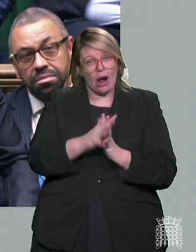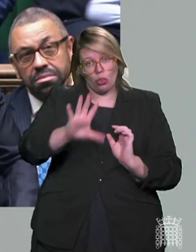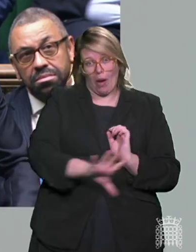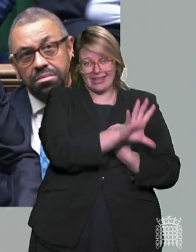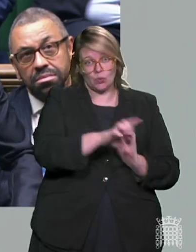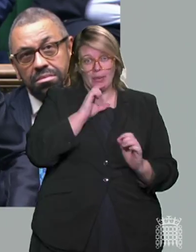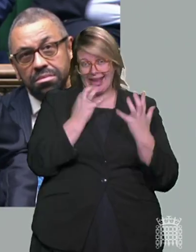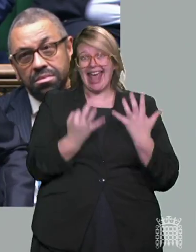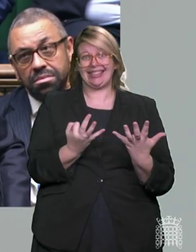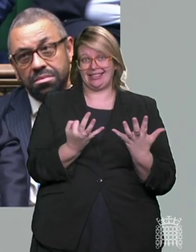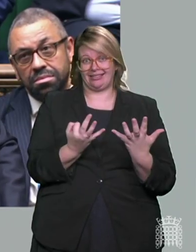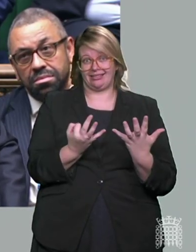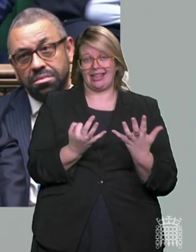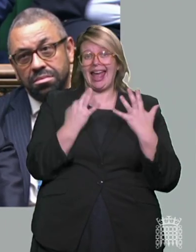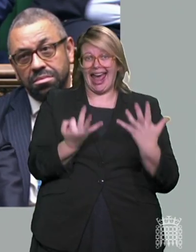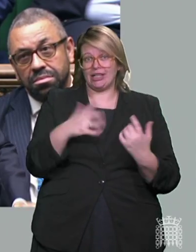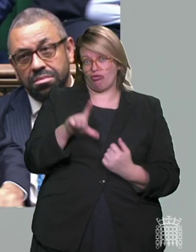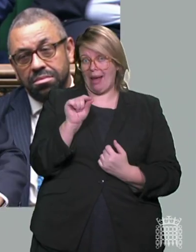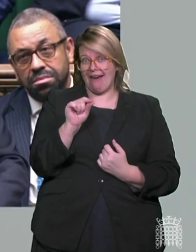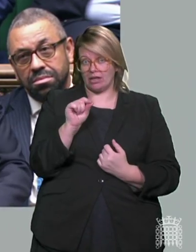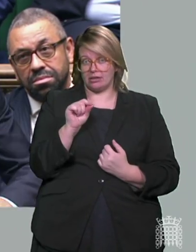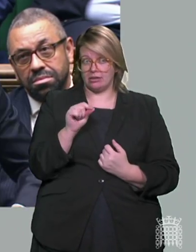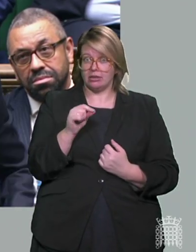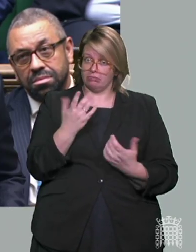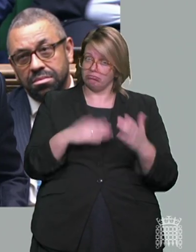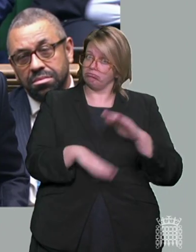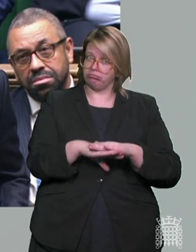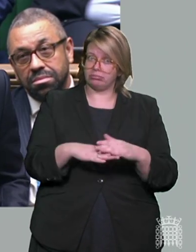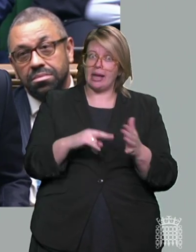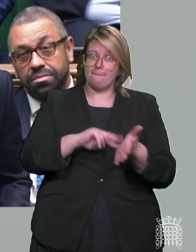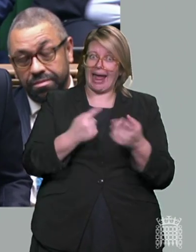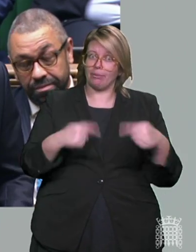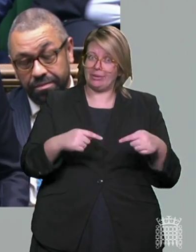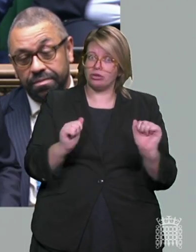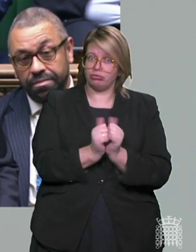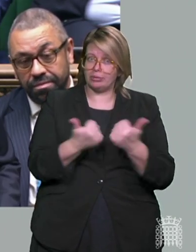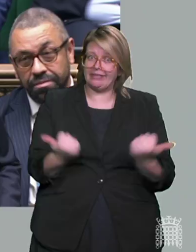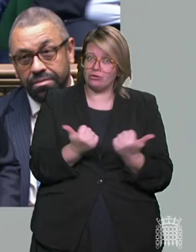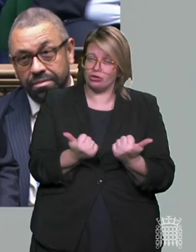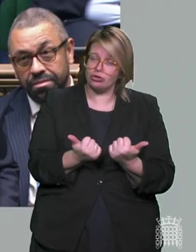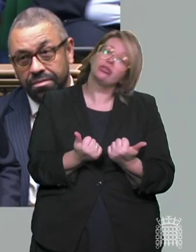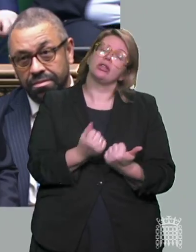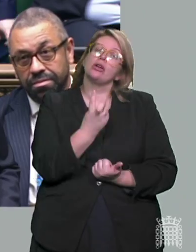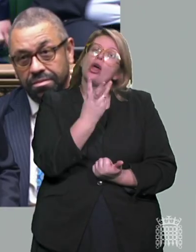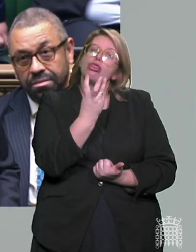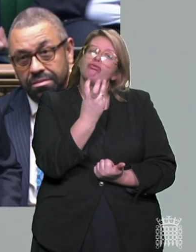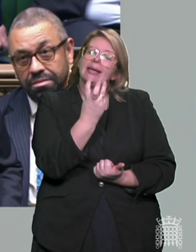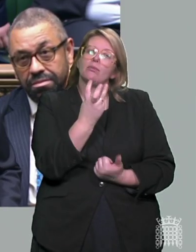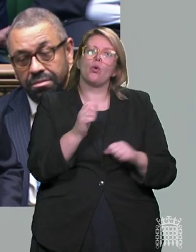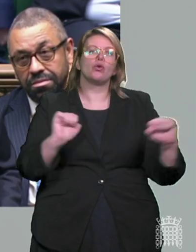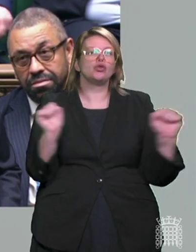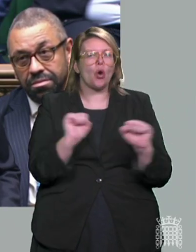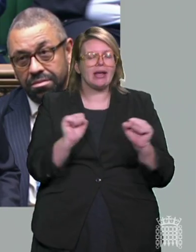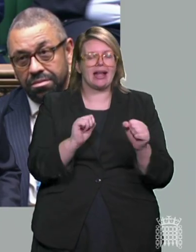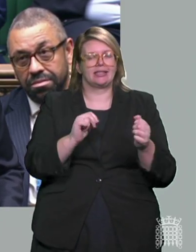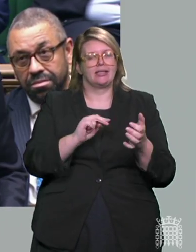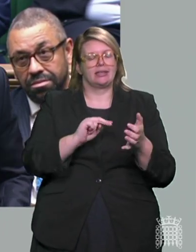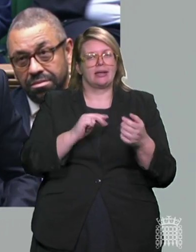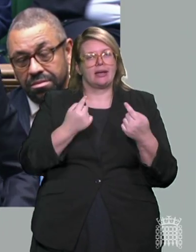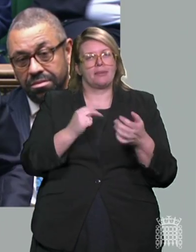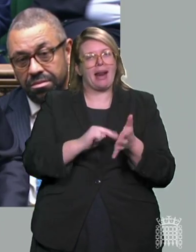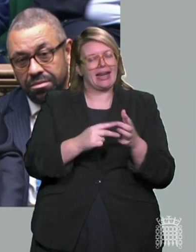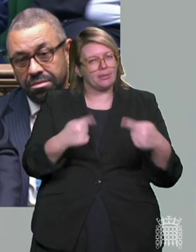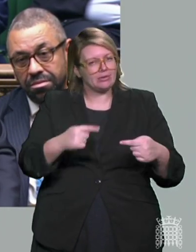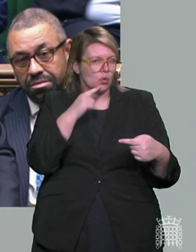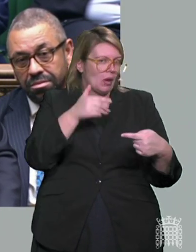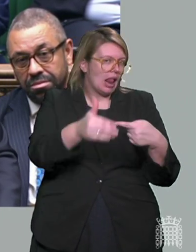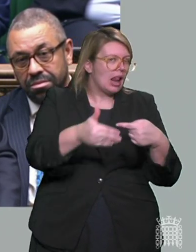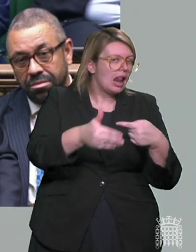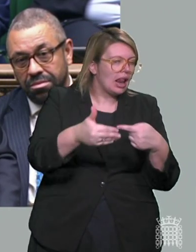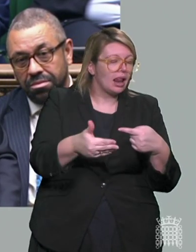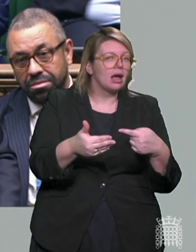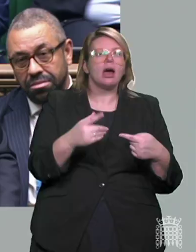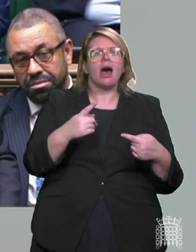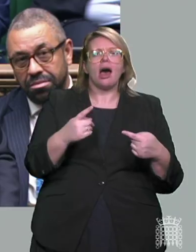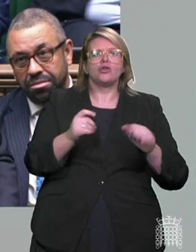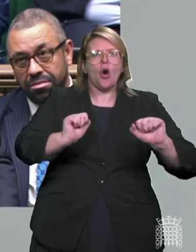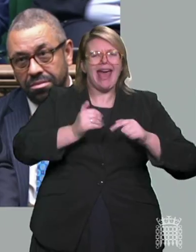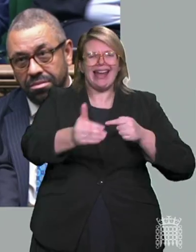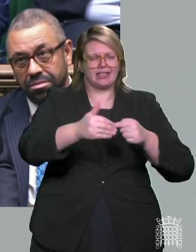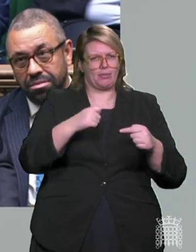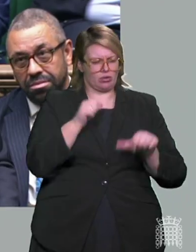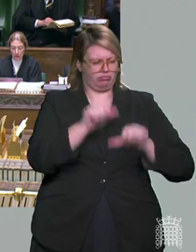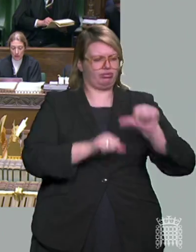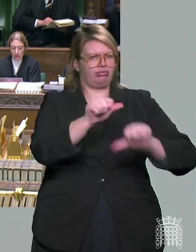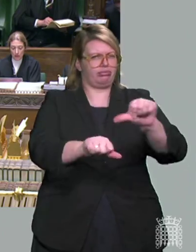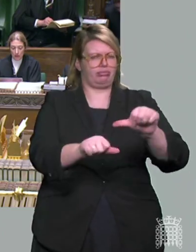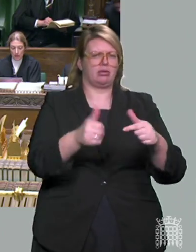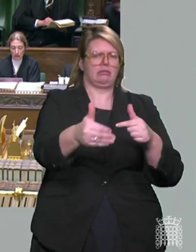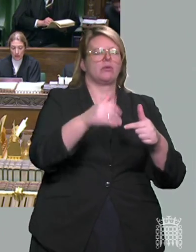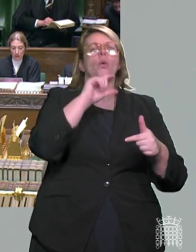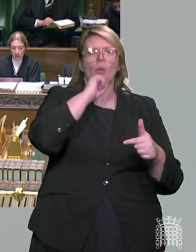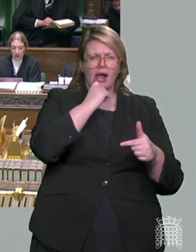In the south-west, eight out of the 11 schemes do have full outline planning permission approved, and the remaining three schemes would not be expected to have planning permission at this stage, due to when they are due to be delivered.